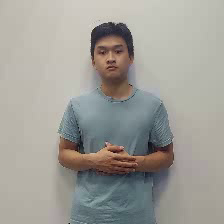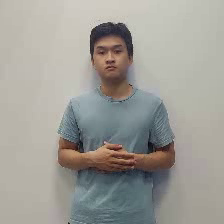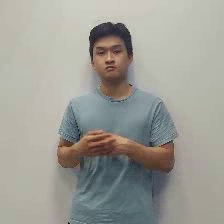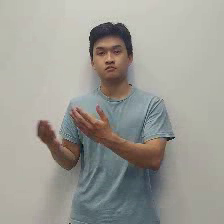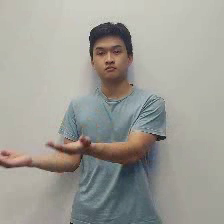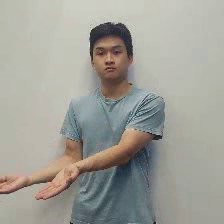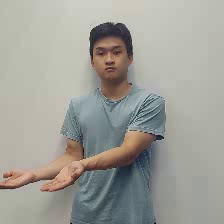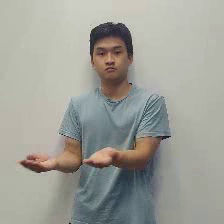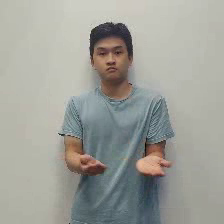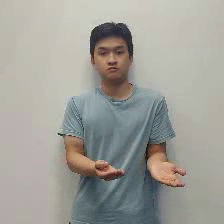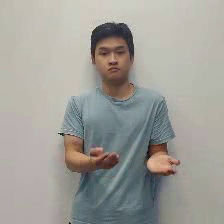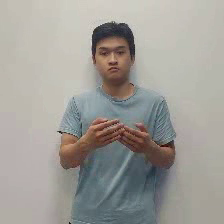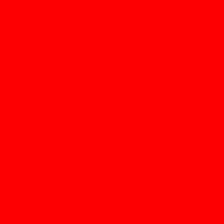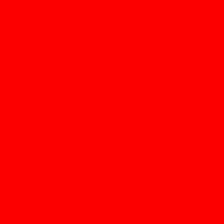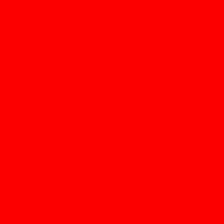Mời vào